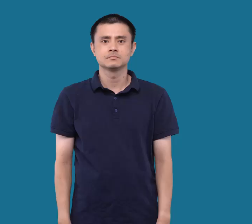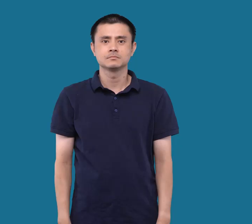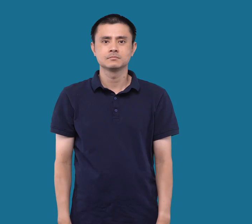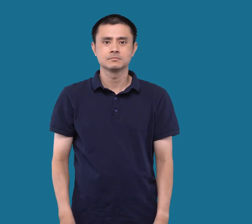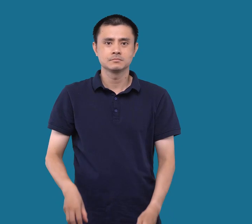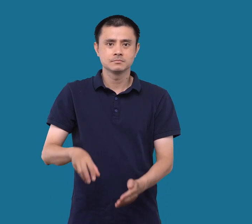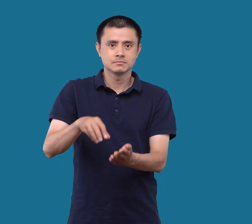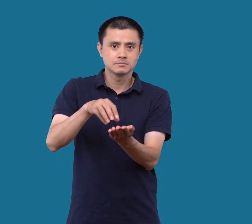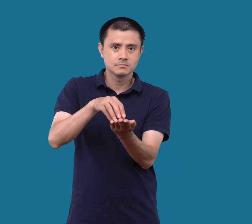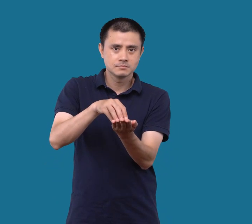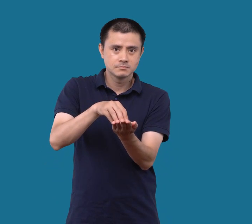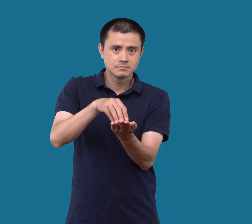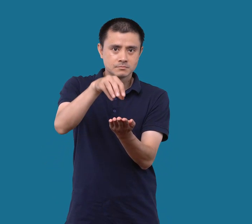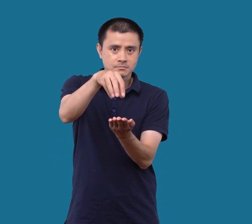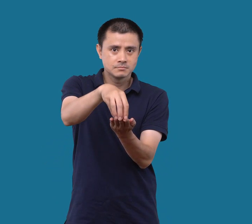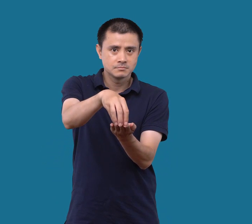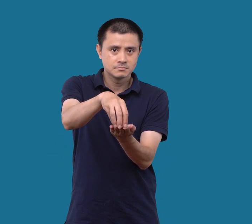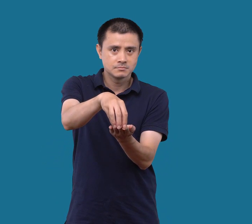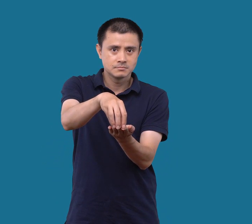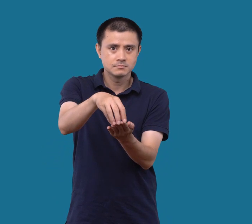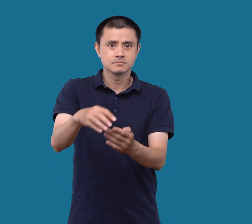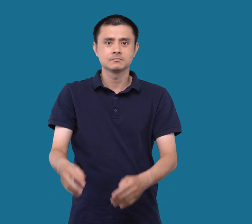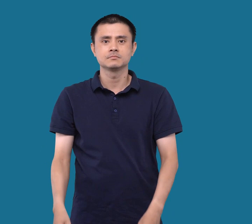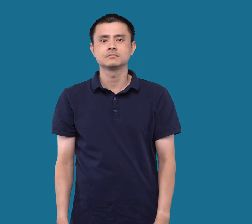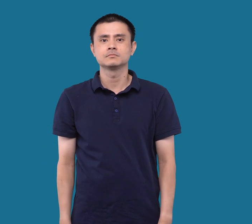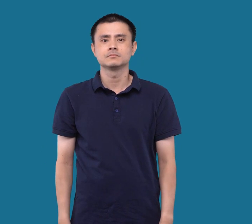cờ vua